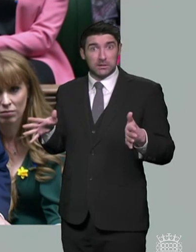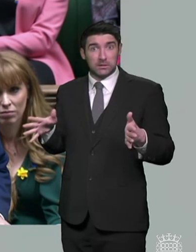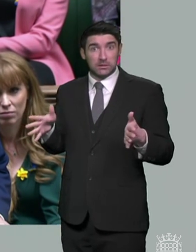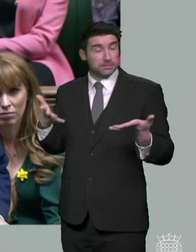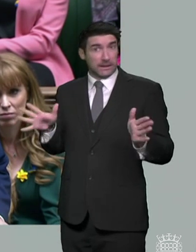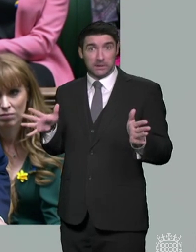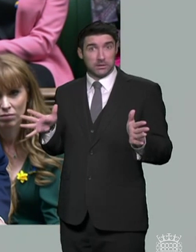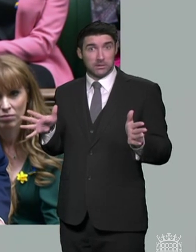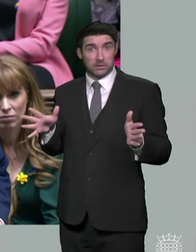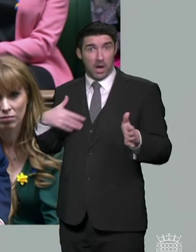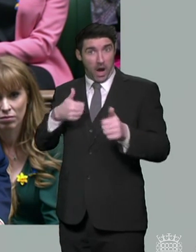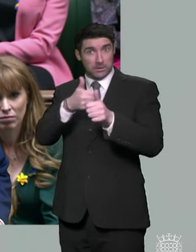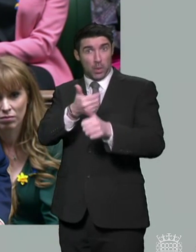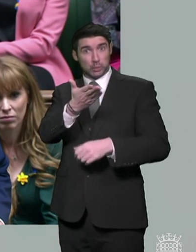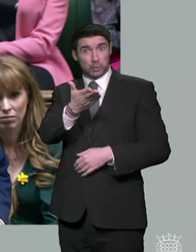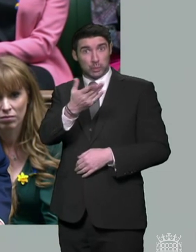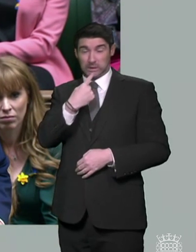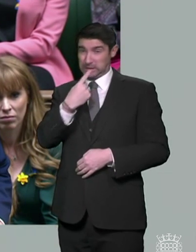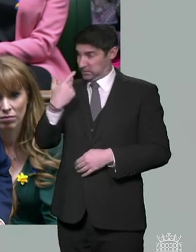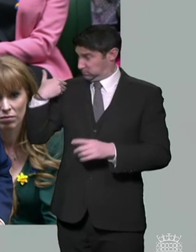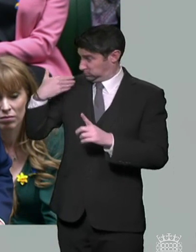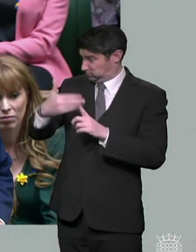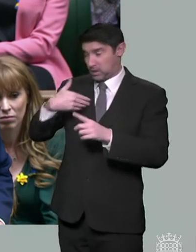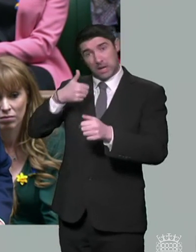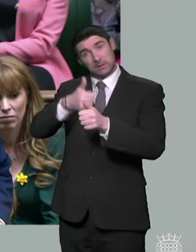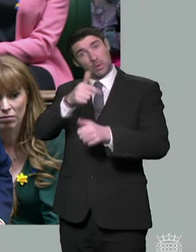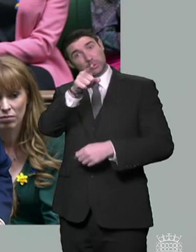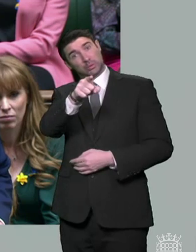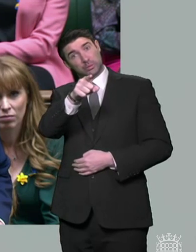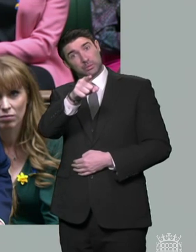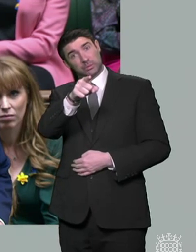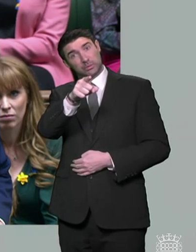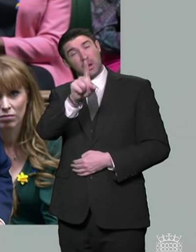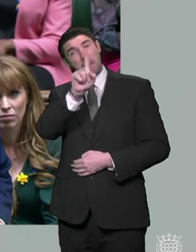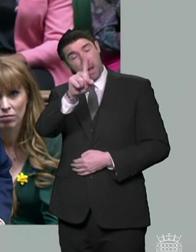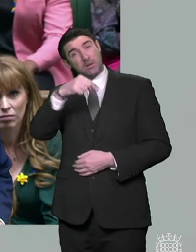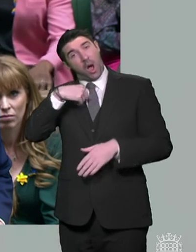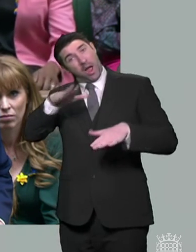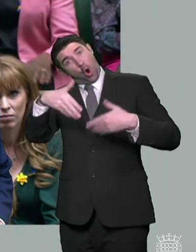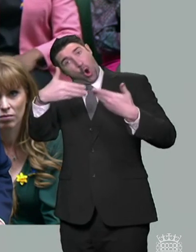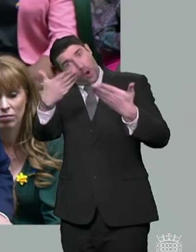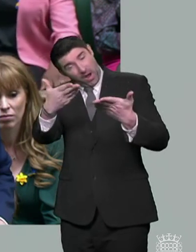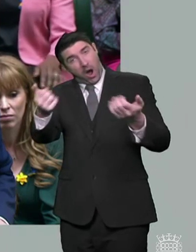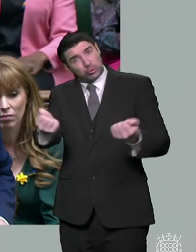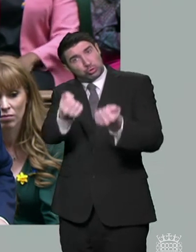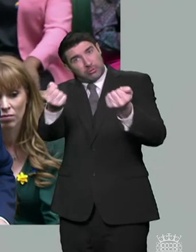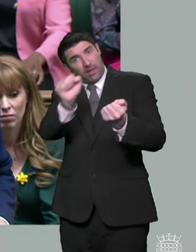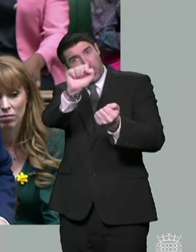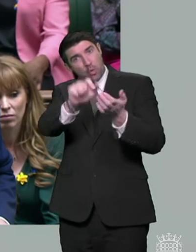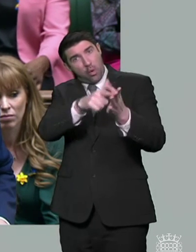What I am offering is support to speed this up on Monday. The Prime Minister knows he has the House with him when the economic crime Bill goes through.